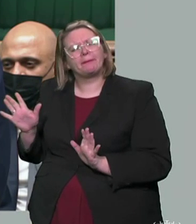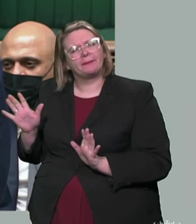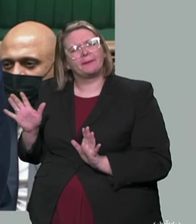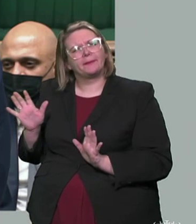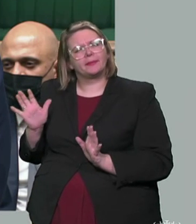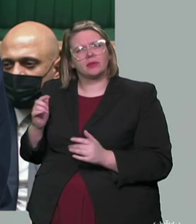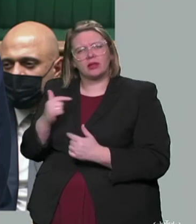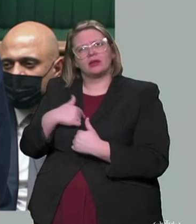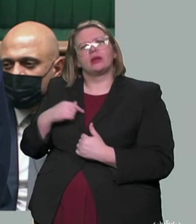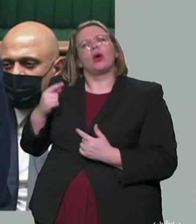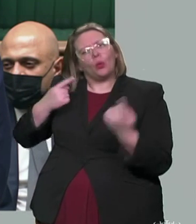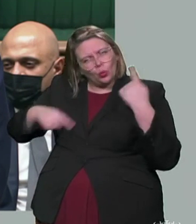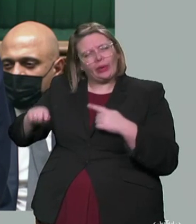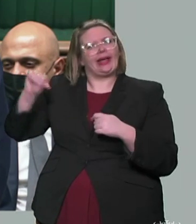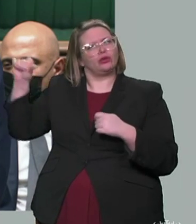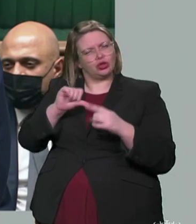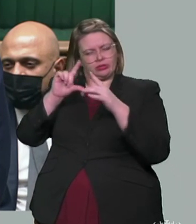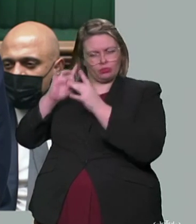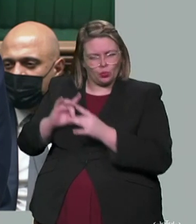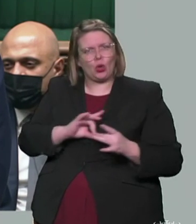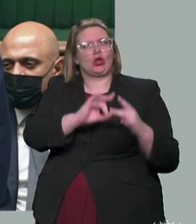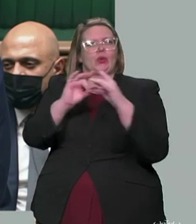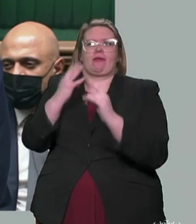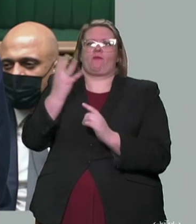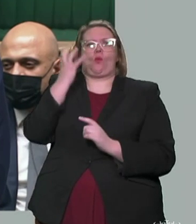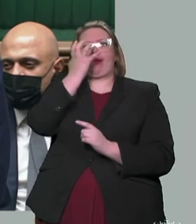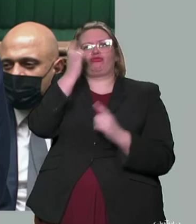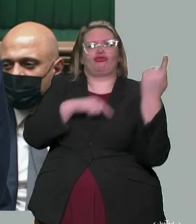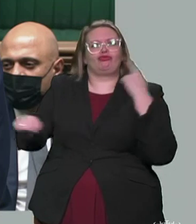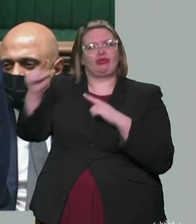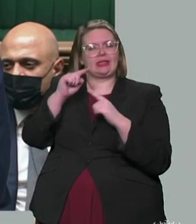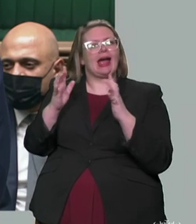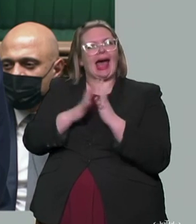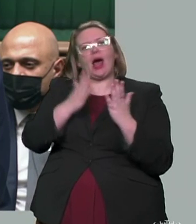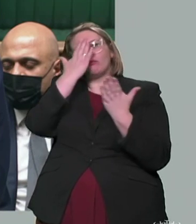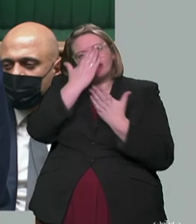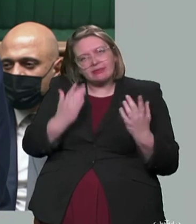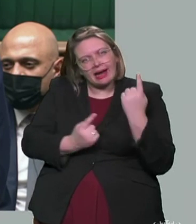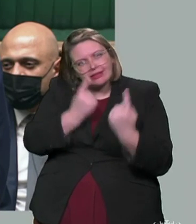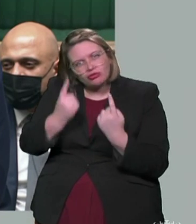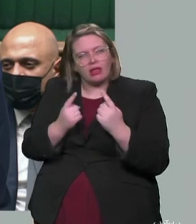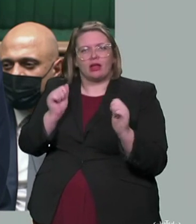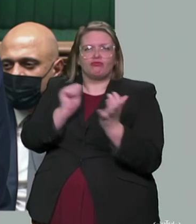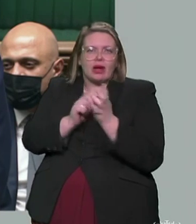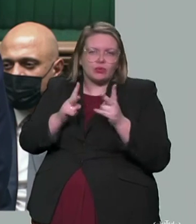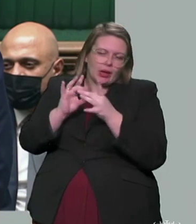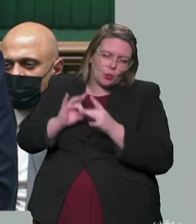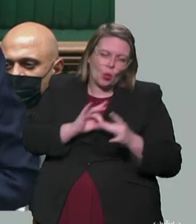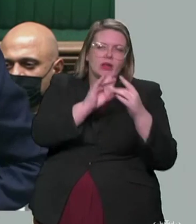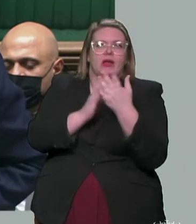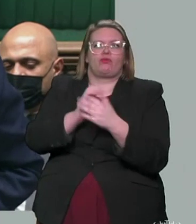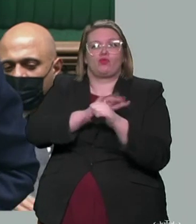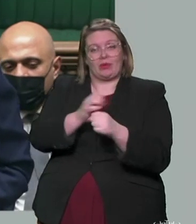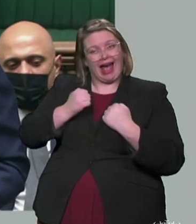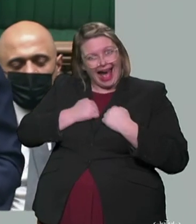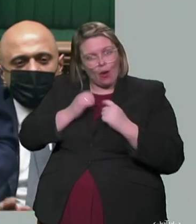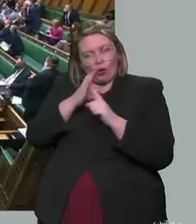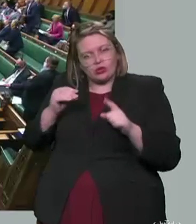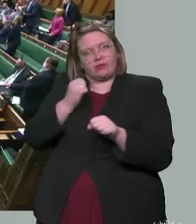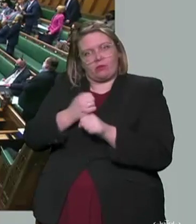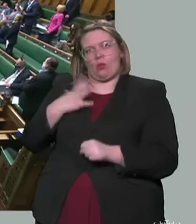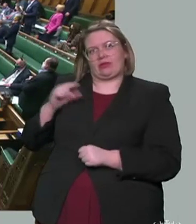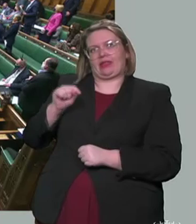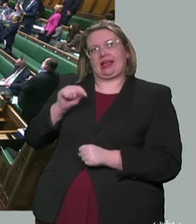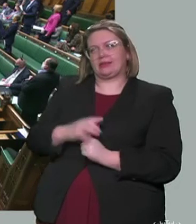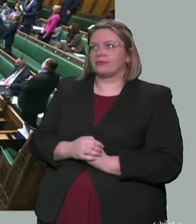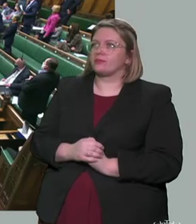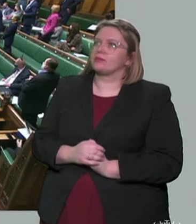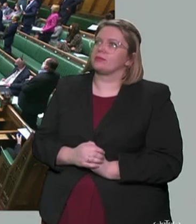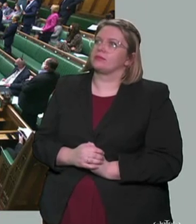We should do our level best to work together in a civilised and collegiate way to get through this pandemic, and that is what this Government intend to do.